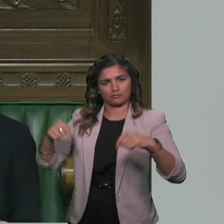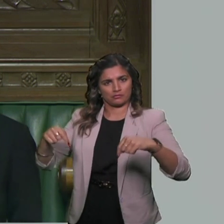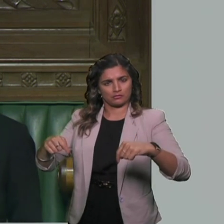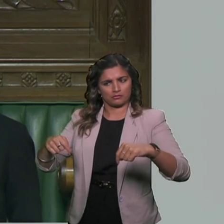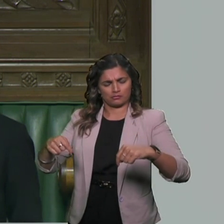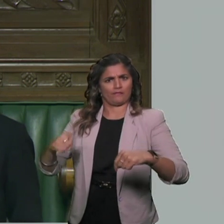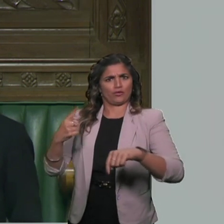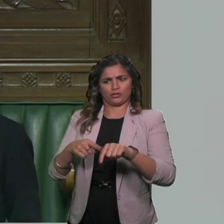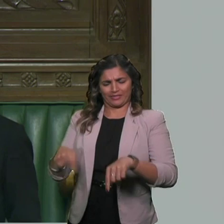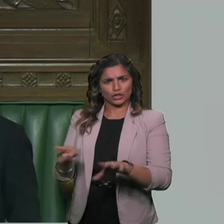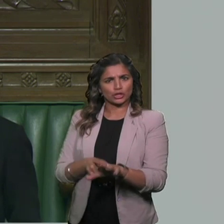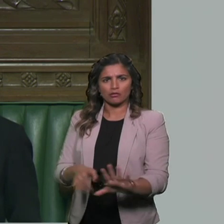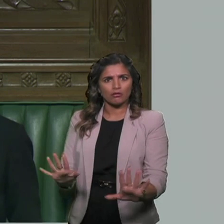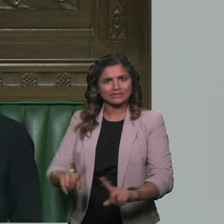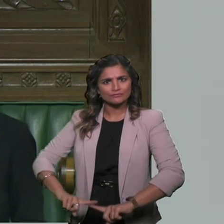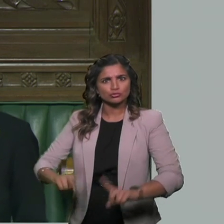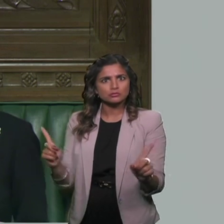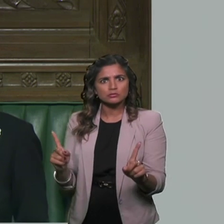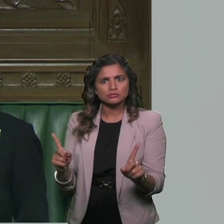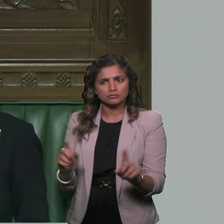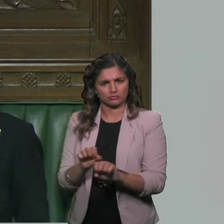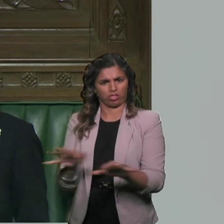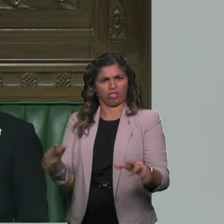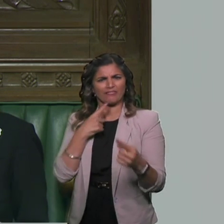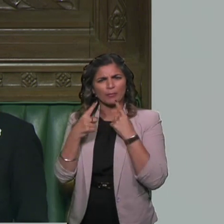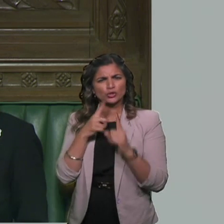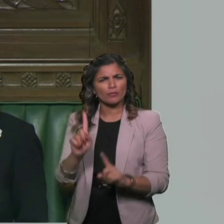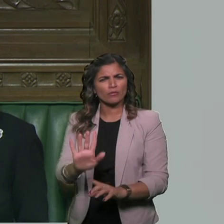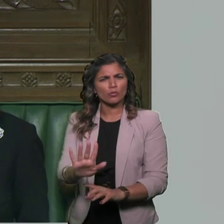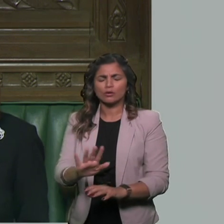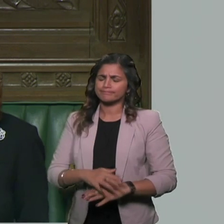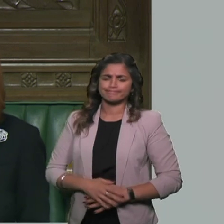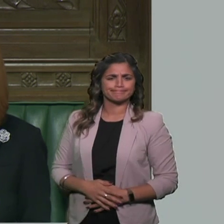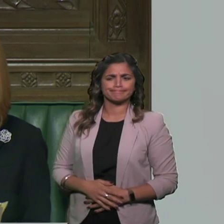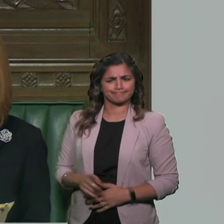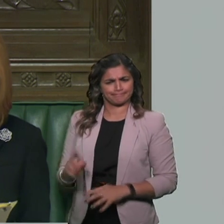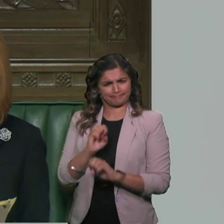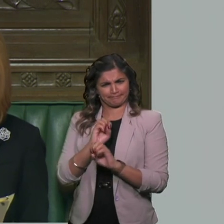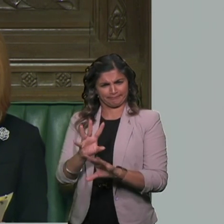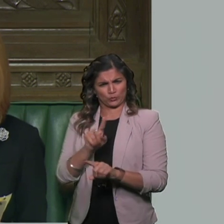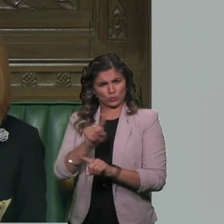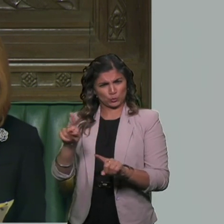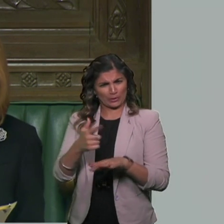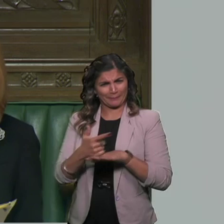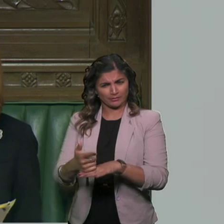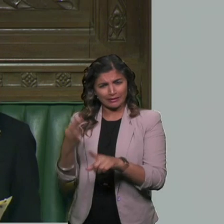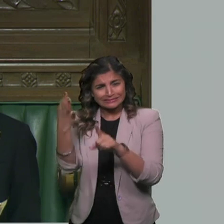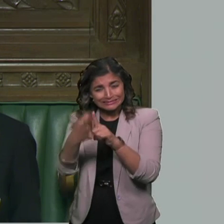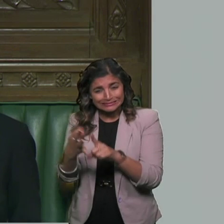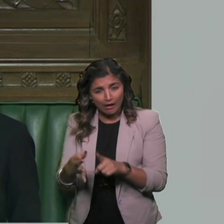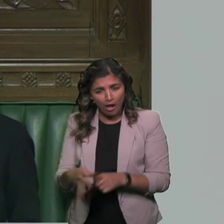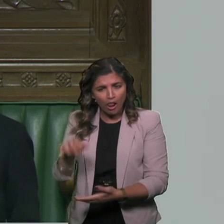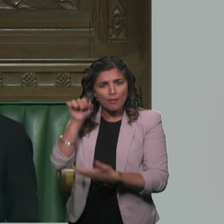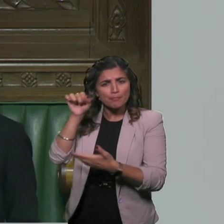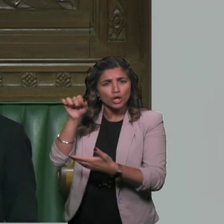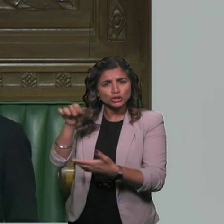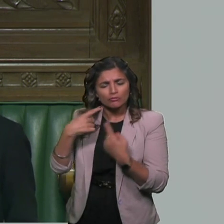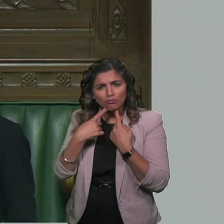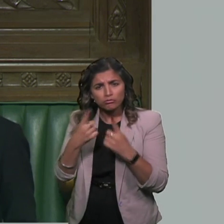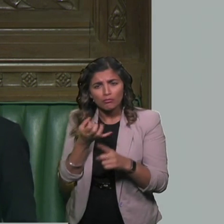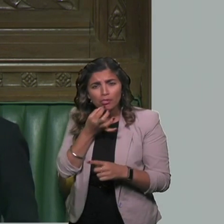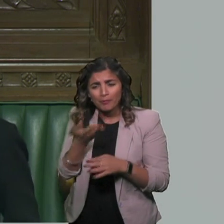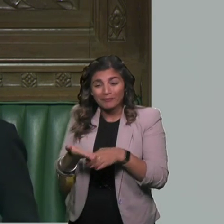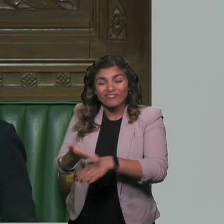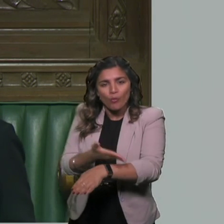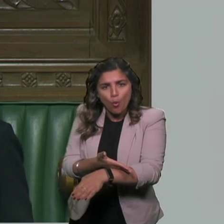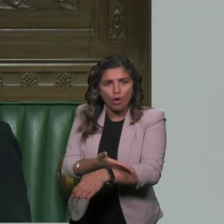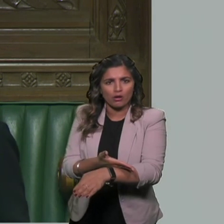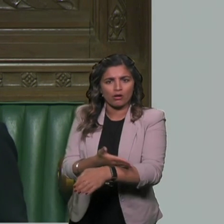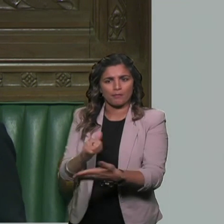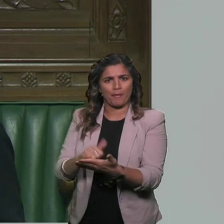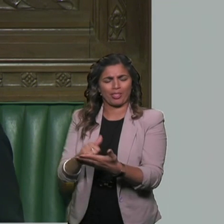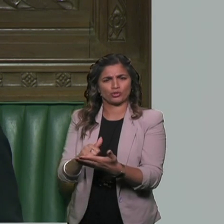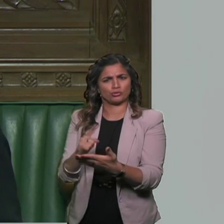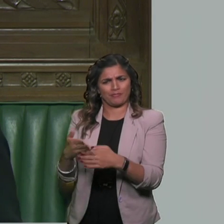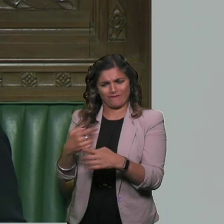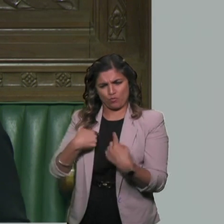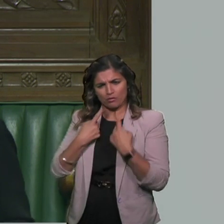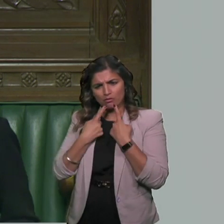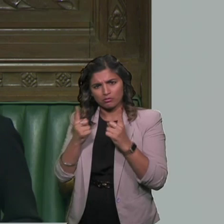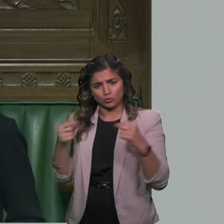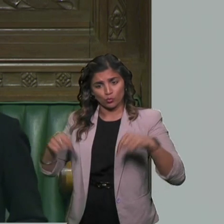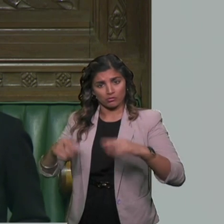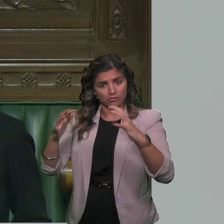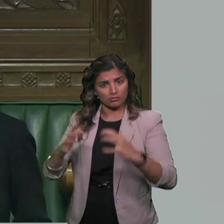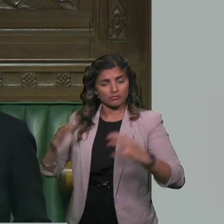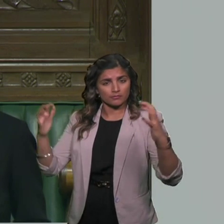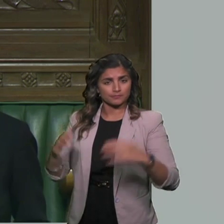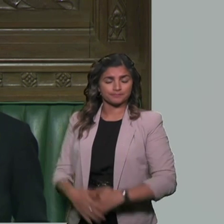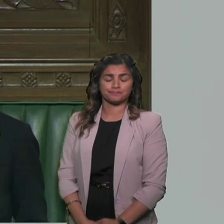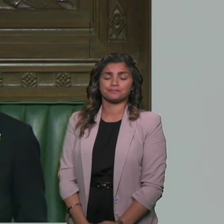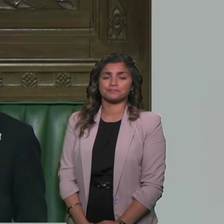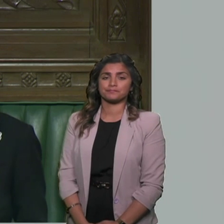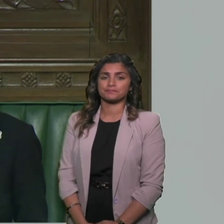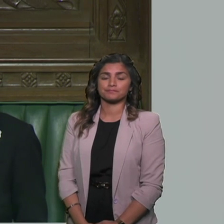from what we have apparently experienced this year, which is the briefing to the media of details of the Budget statement for publication before the statement is delivered.